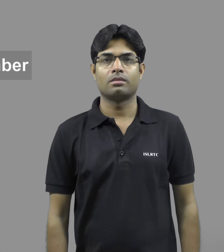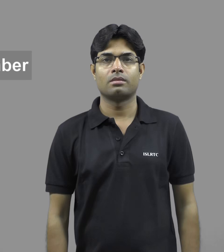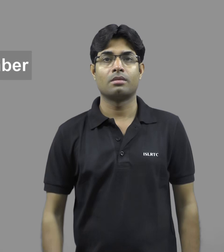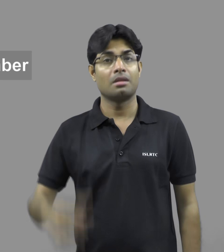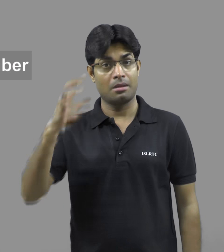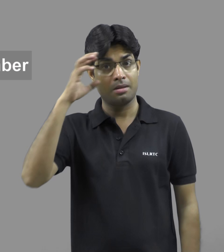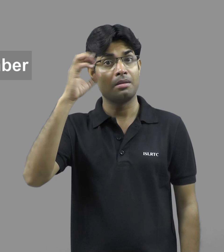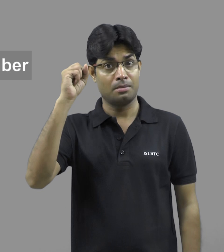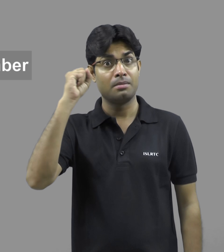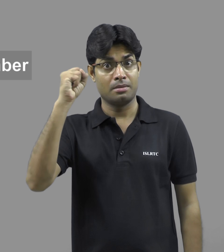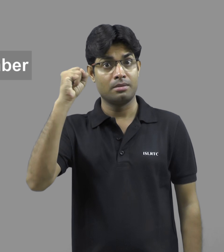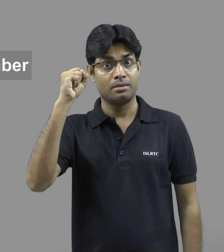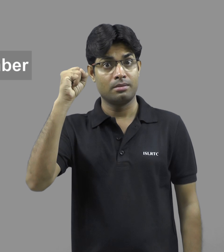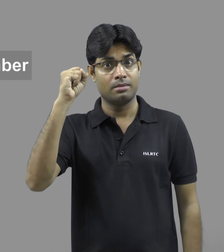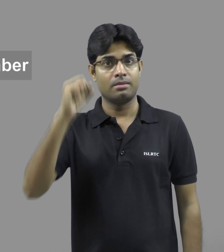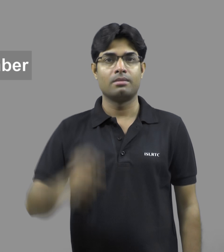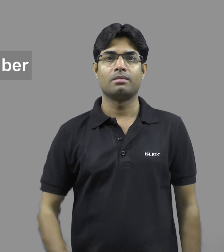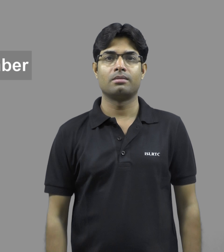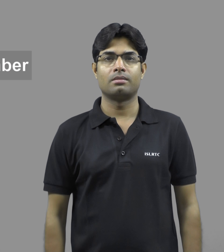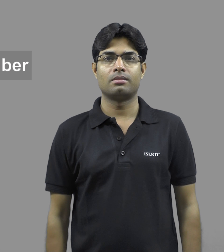Remember